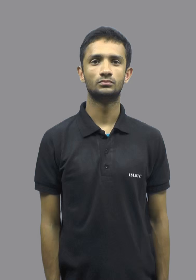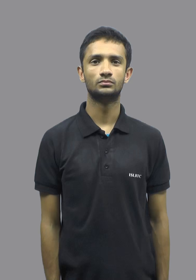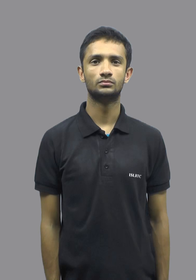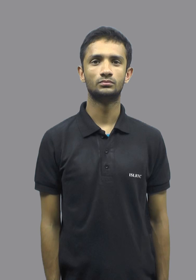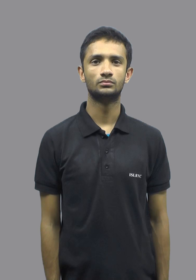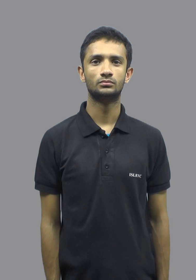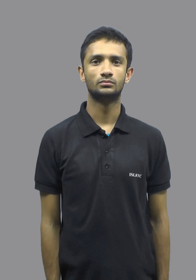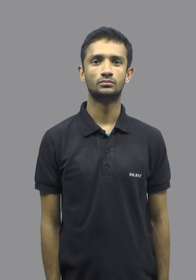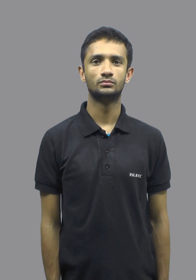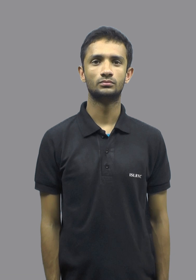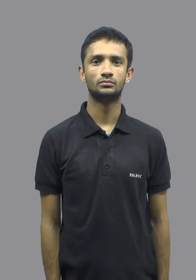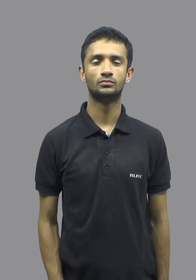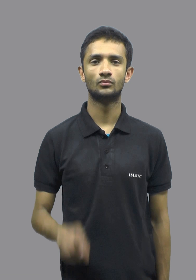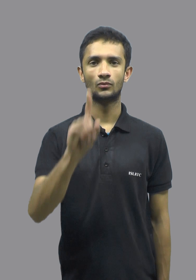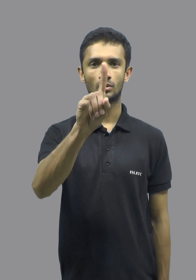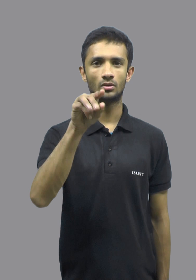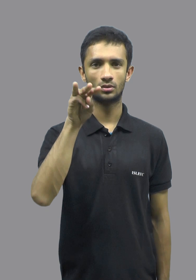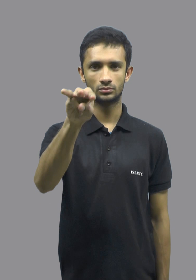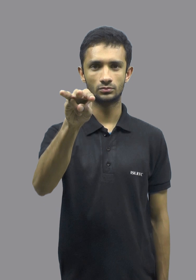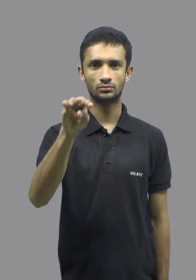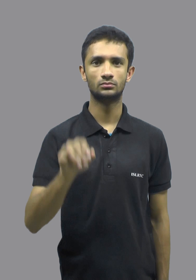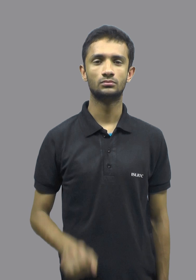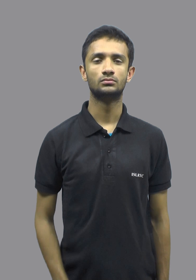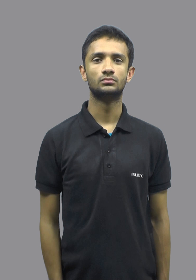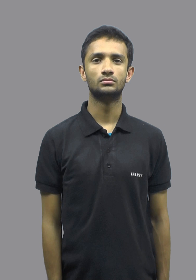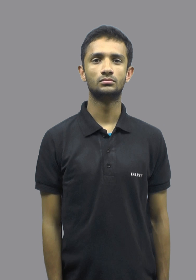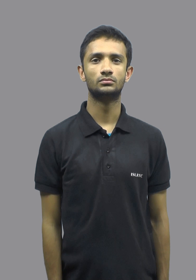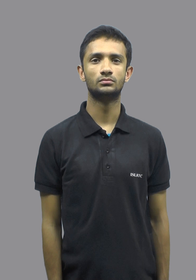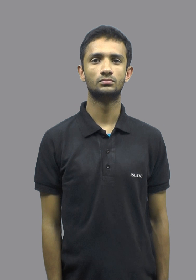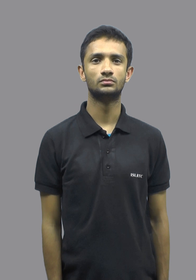1000 Thousand